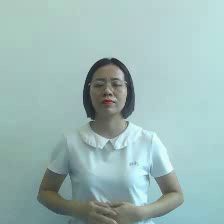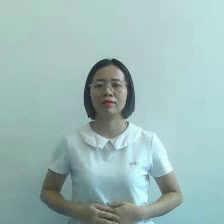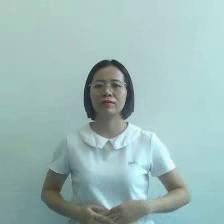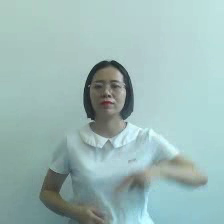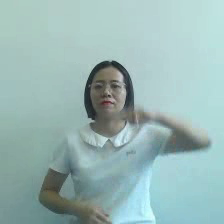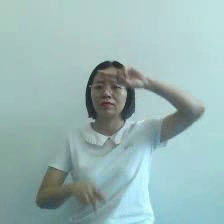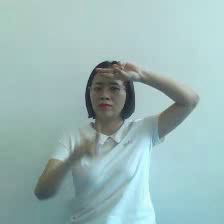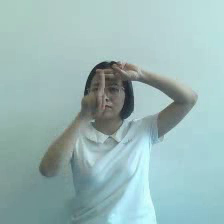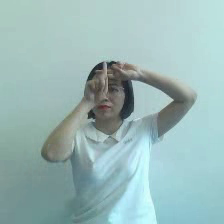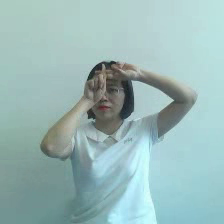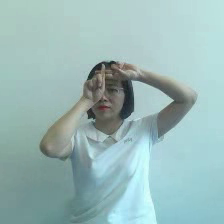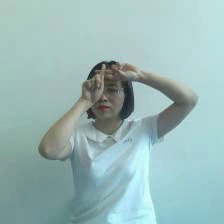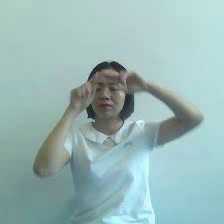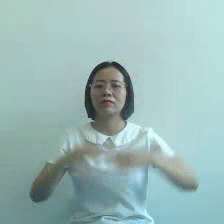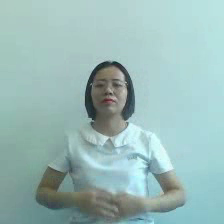Bệnh viện